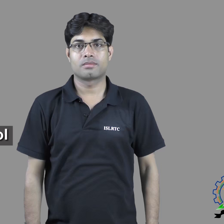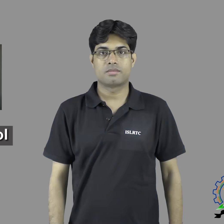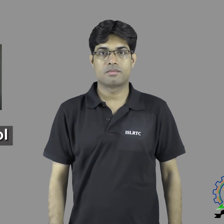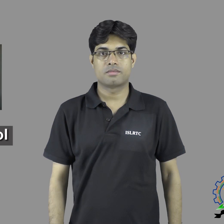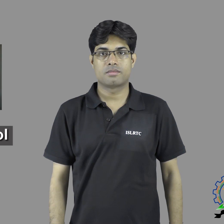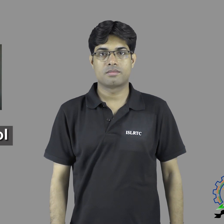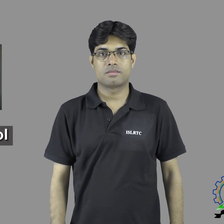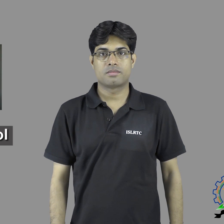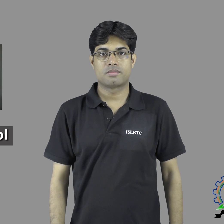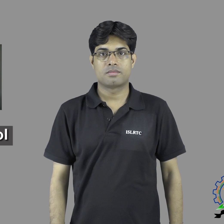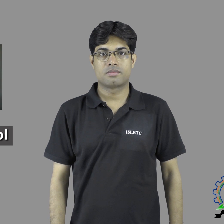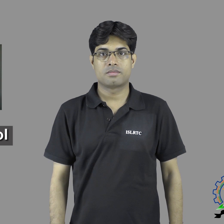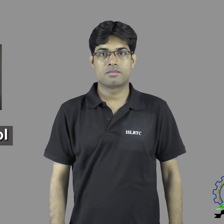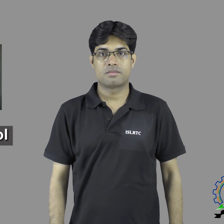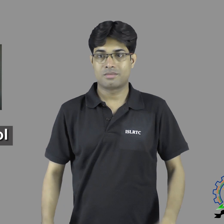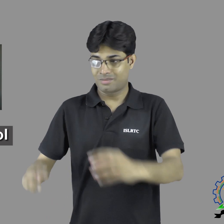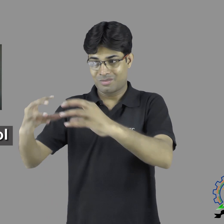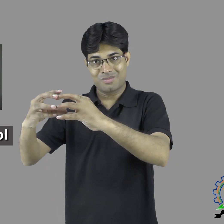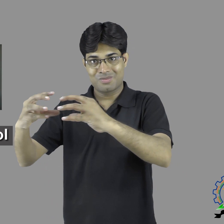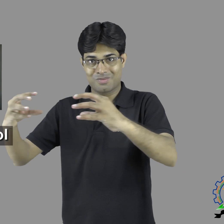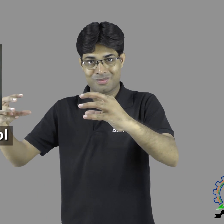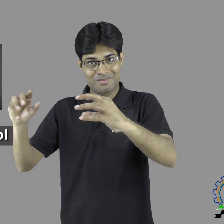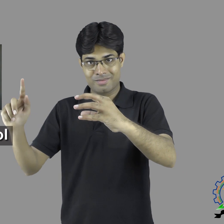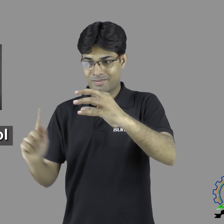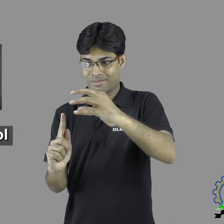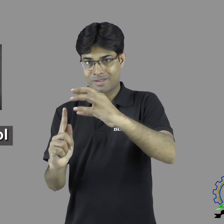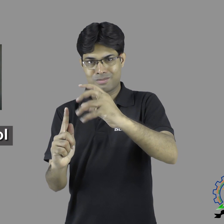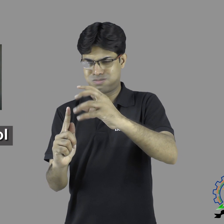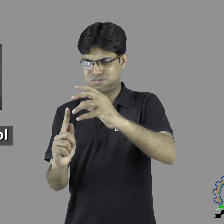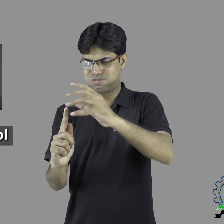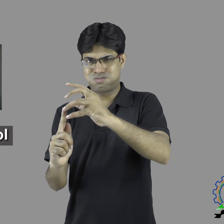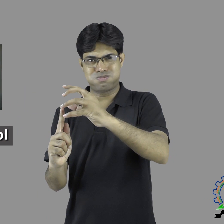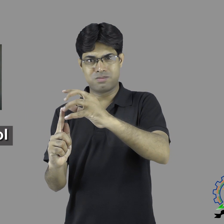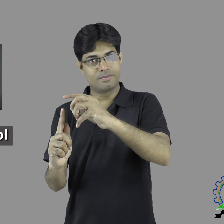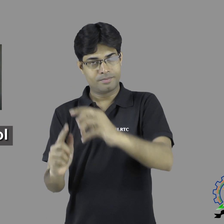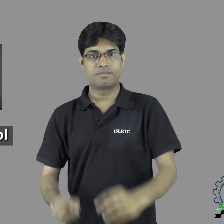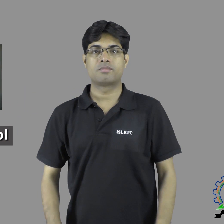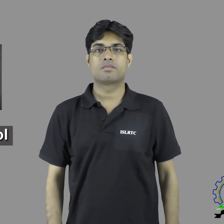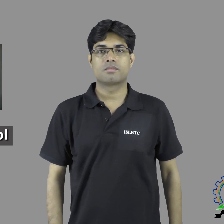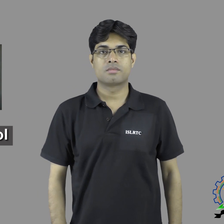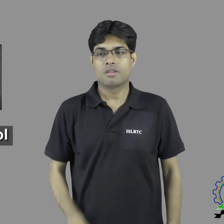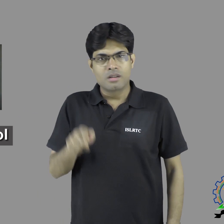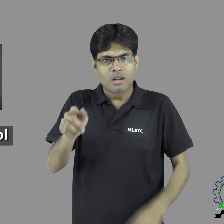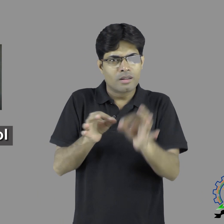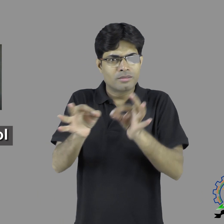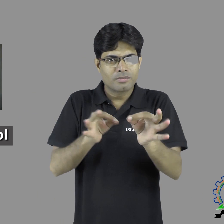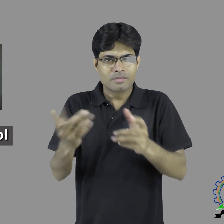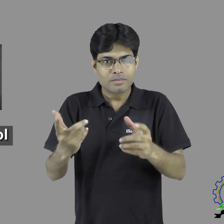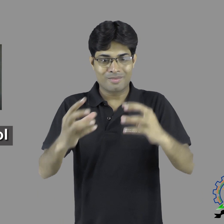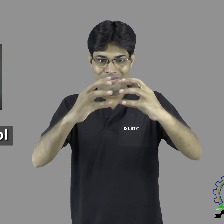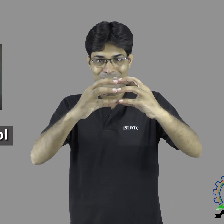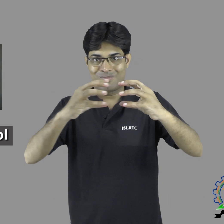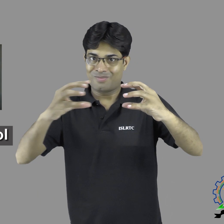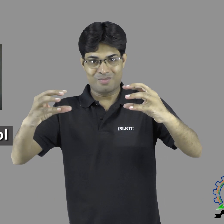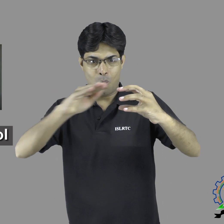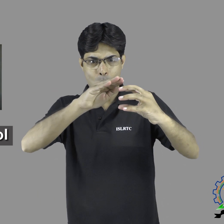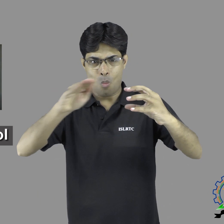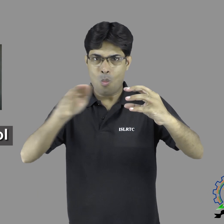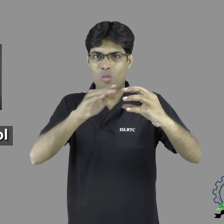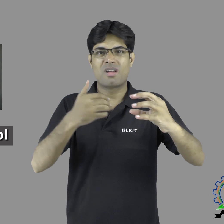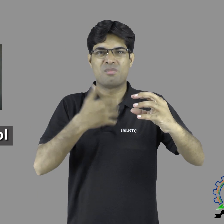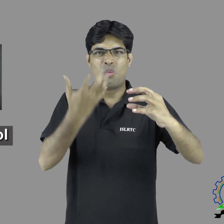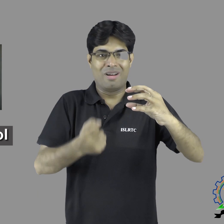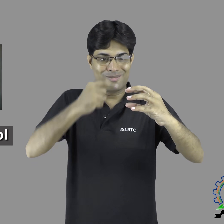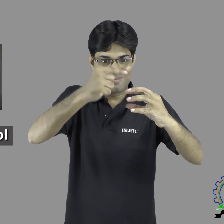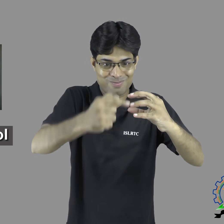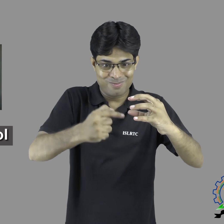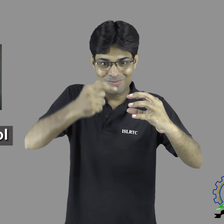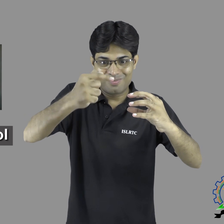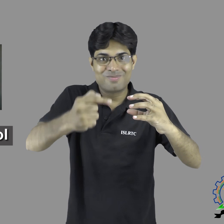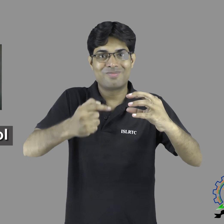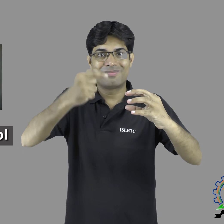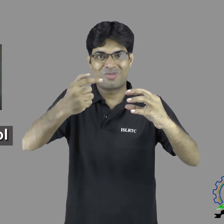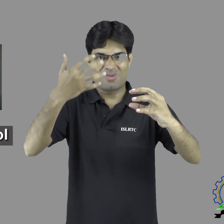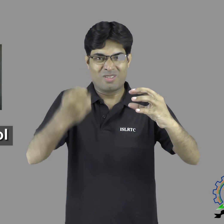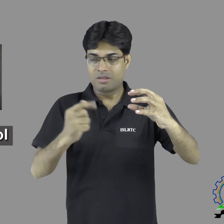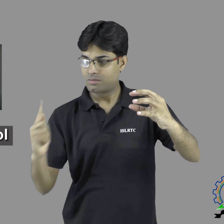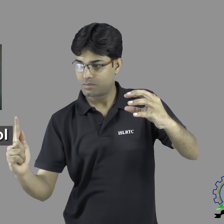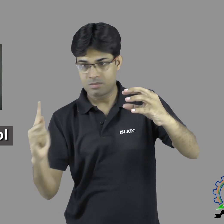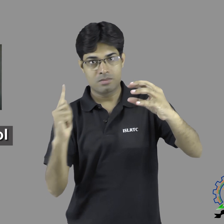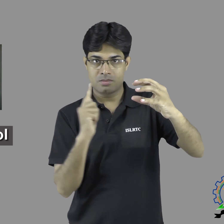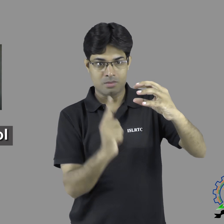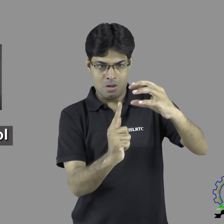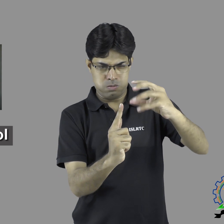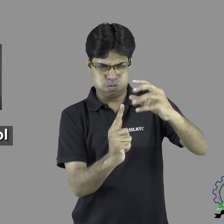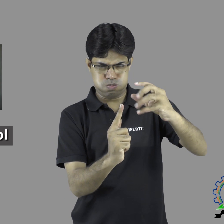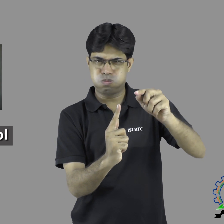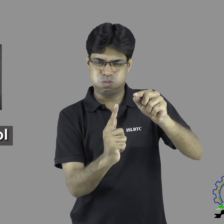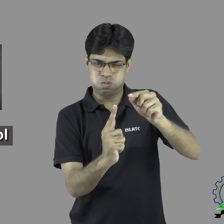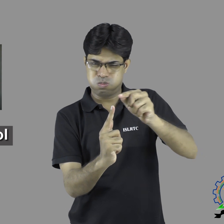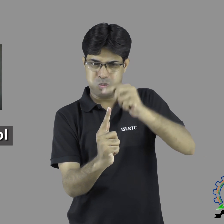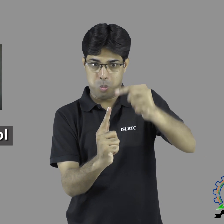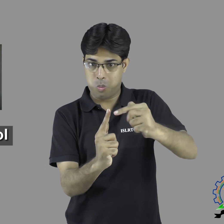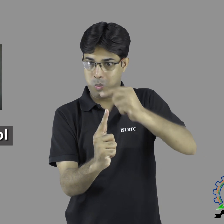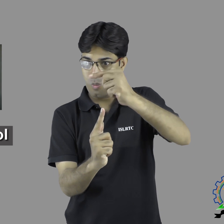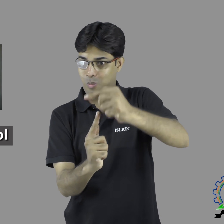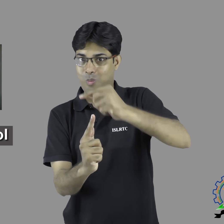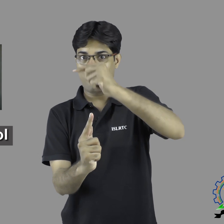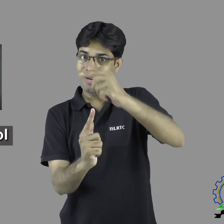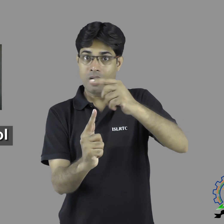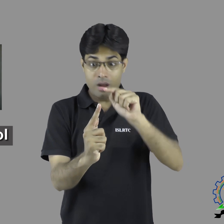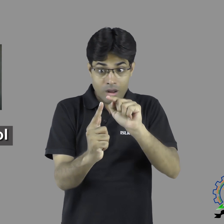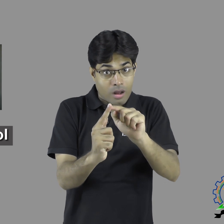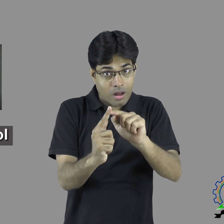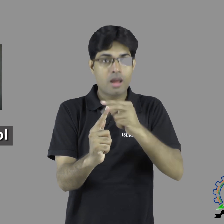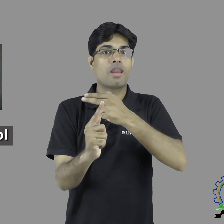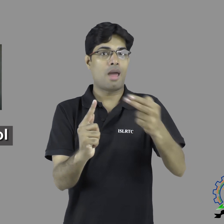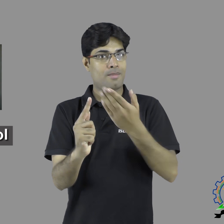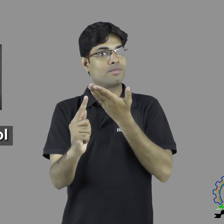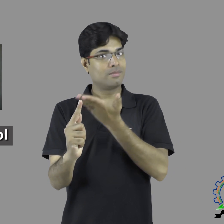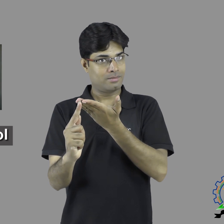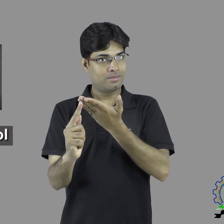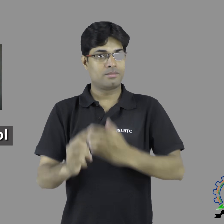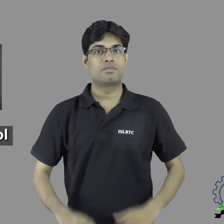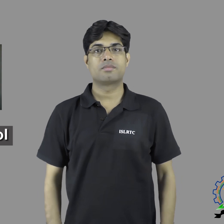Thread Cutting Tool